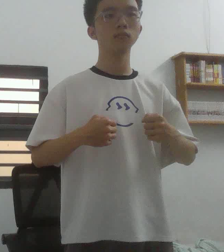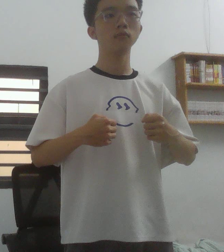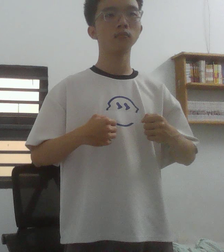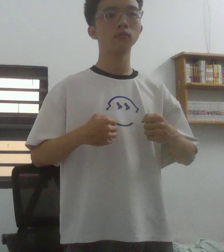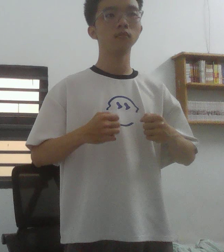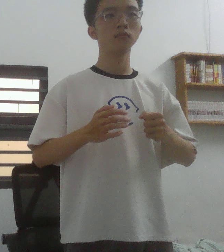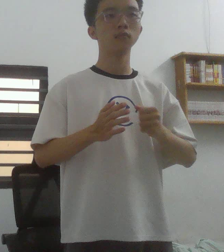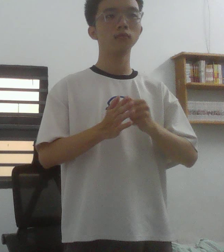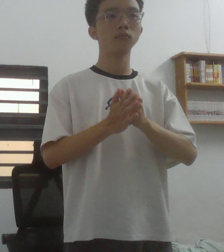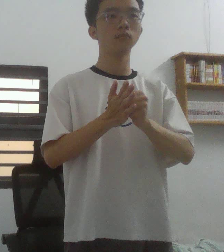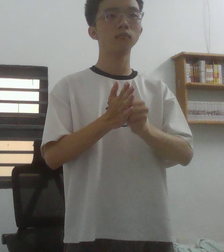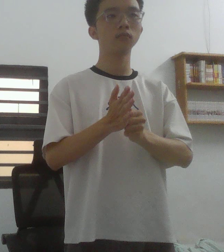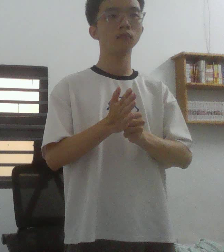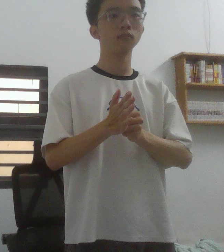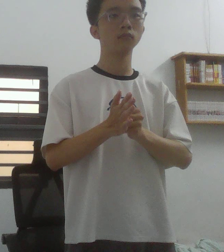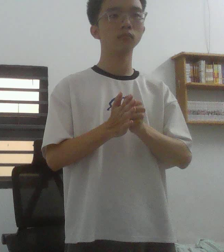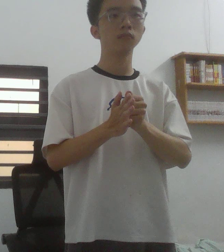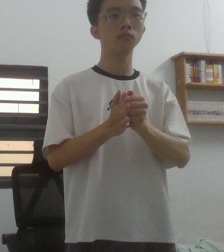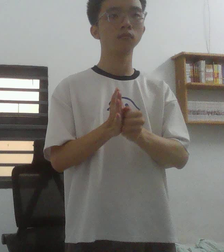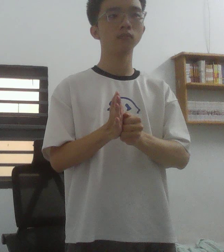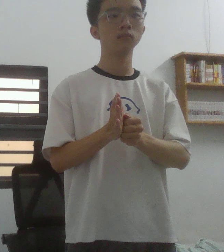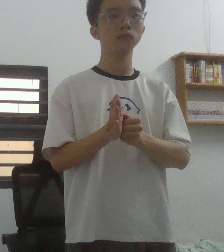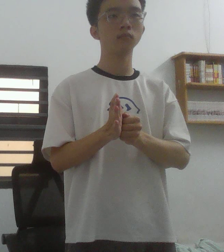thang